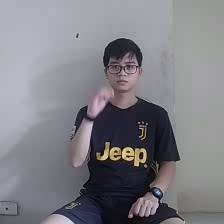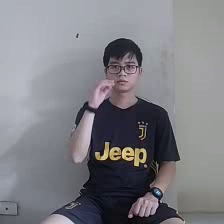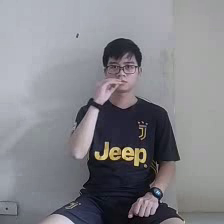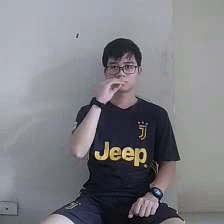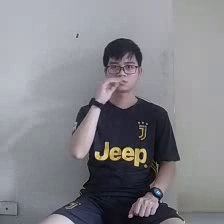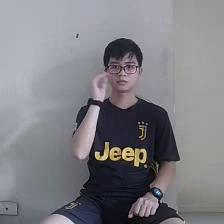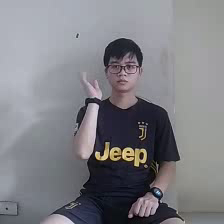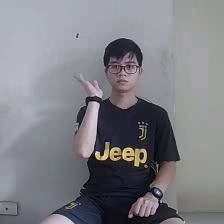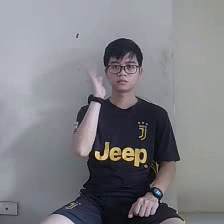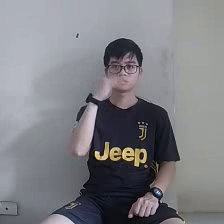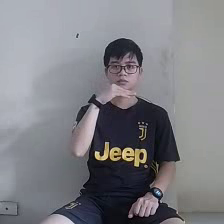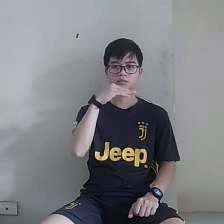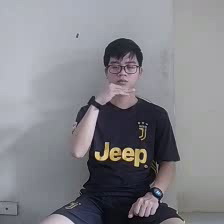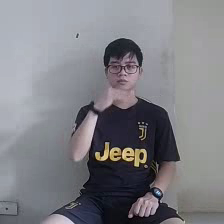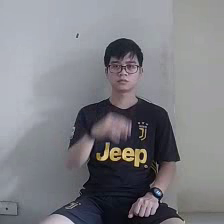Nói xấu